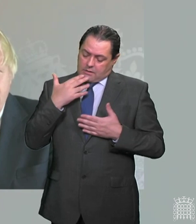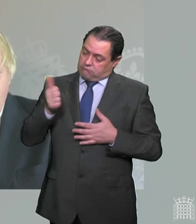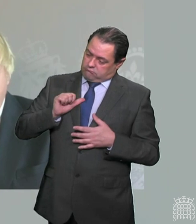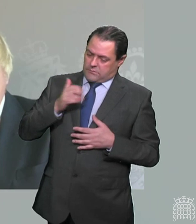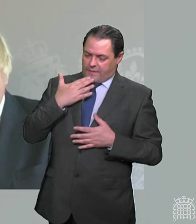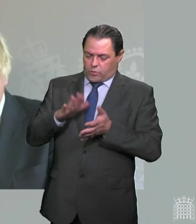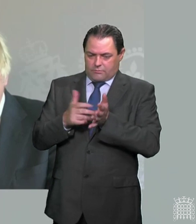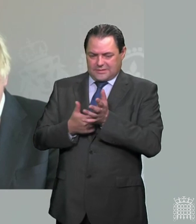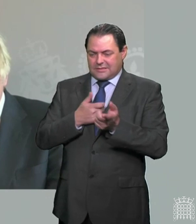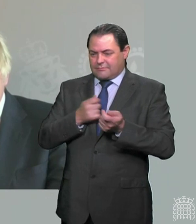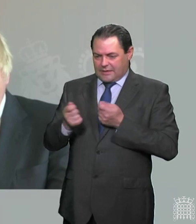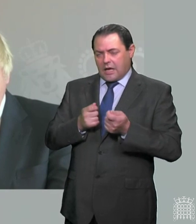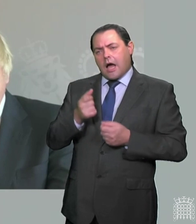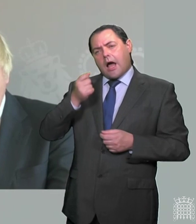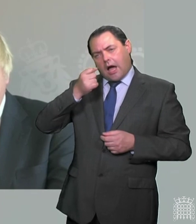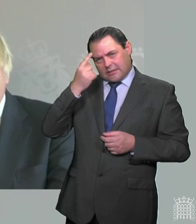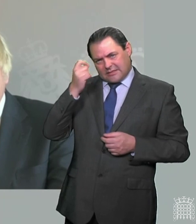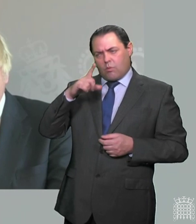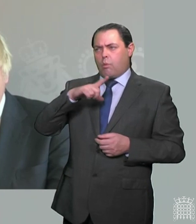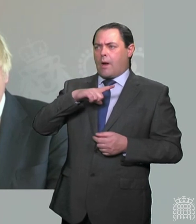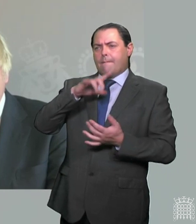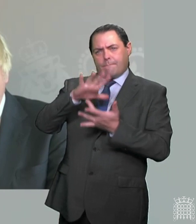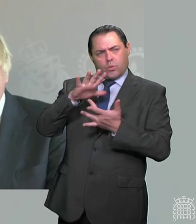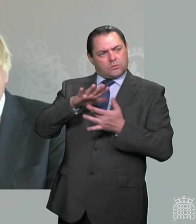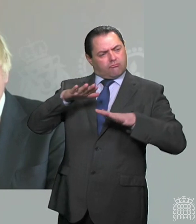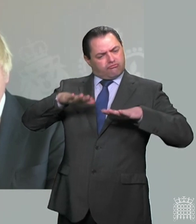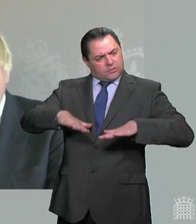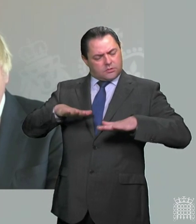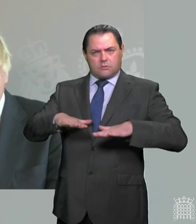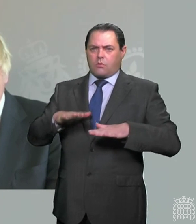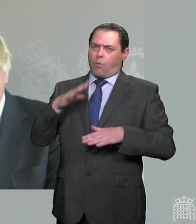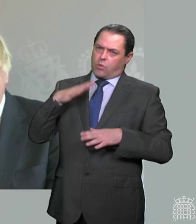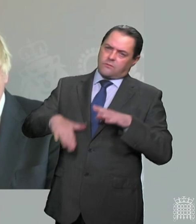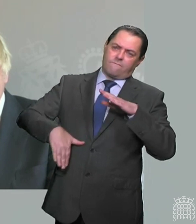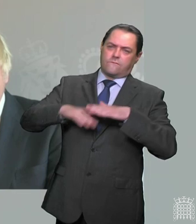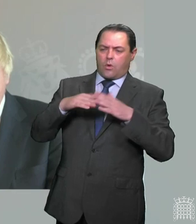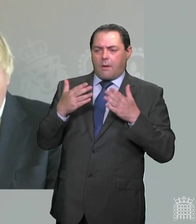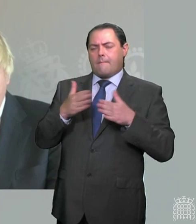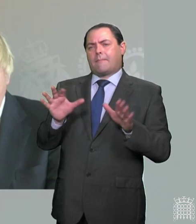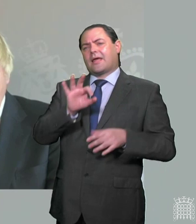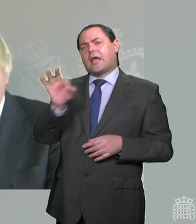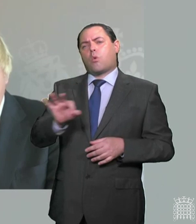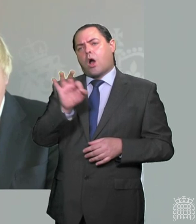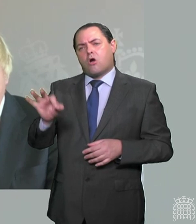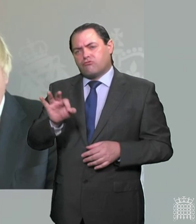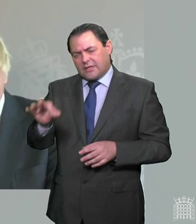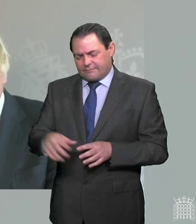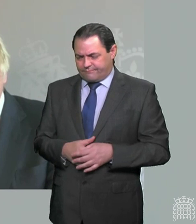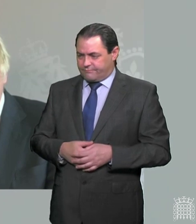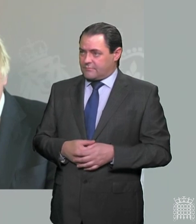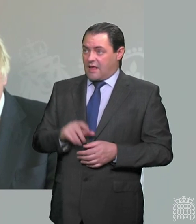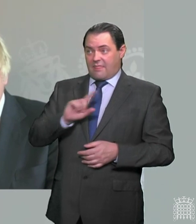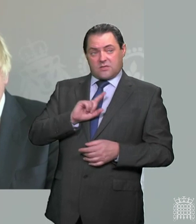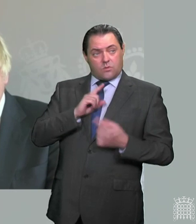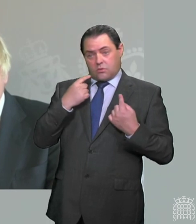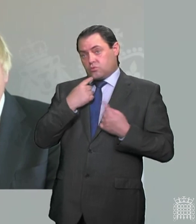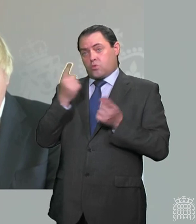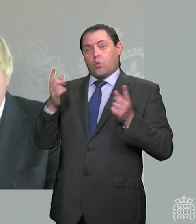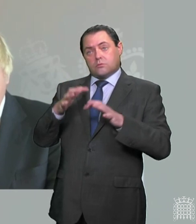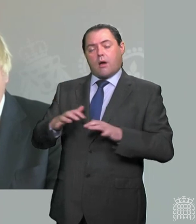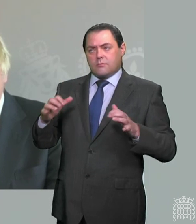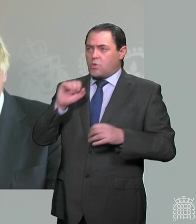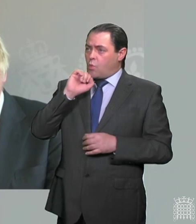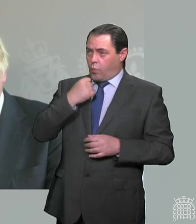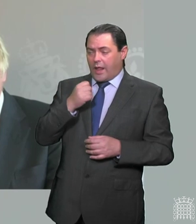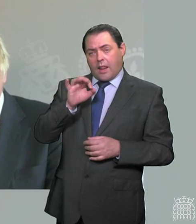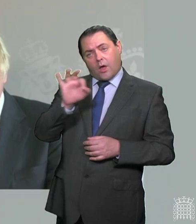I appreciate why it is so important for this country to have a full public inquiry and that is why I made the announcement to the House that we would.